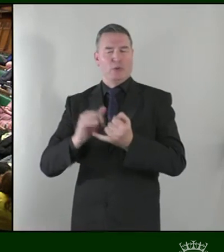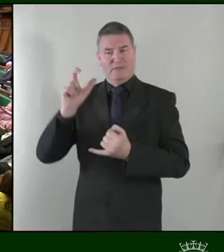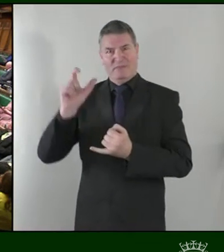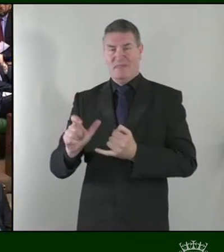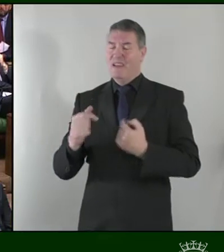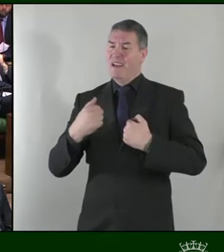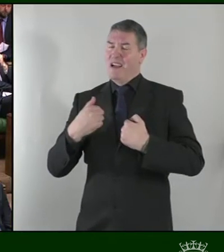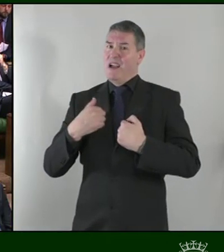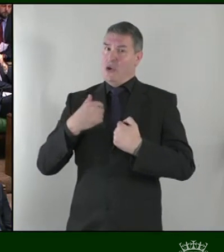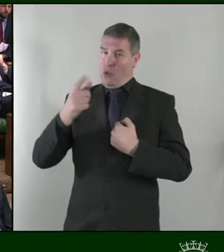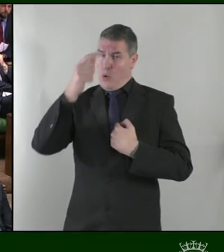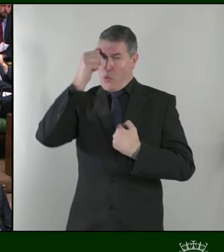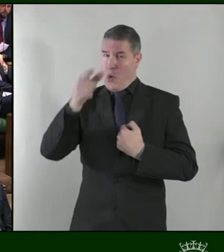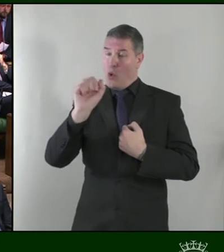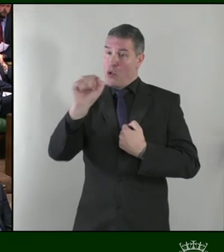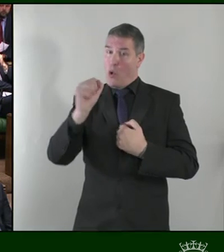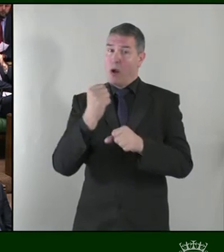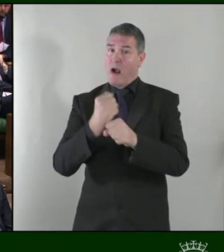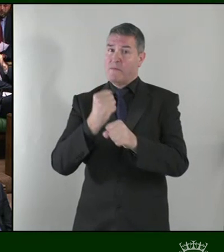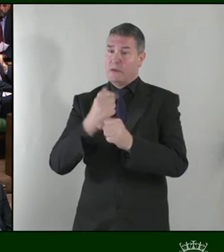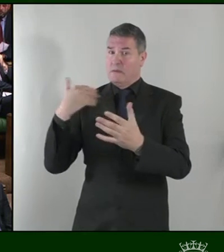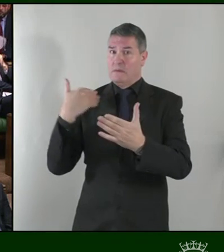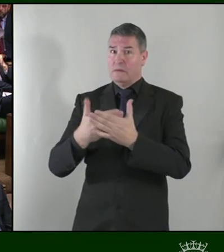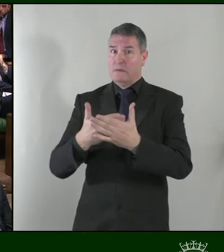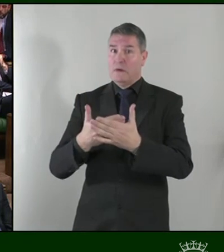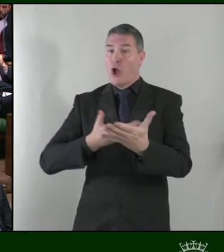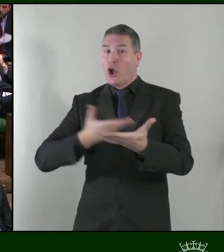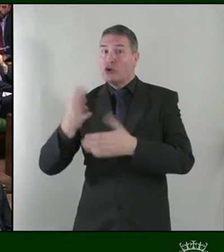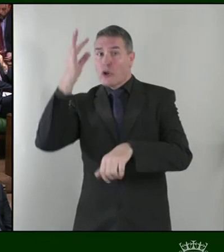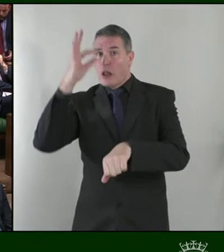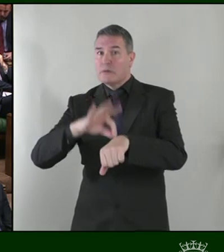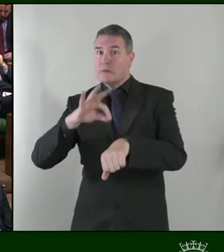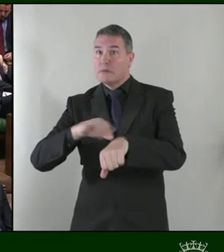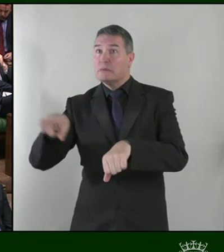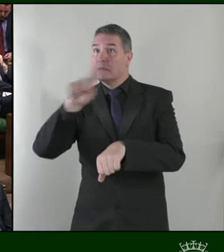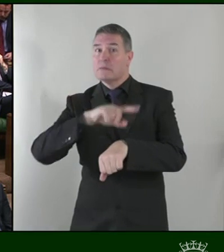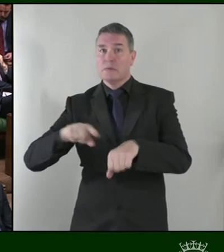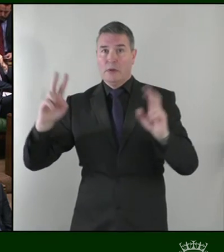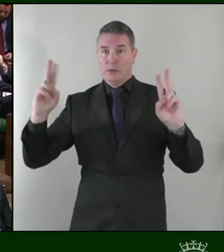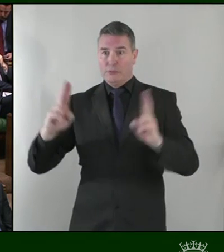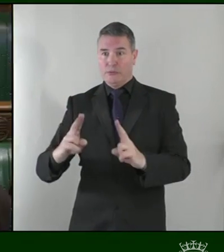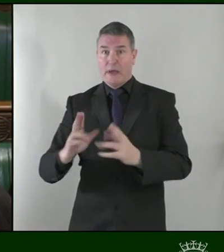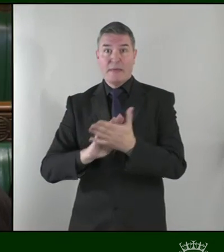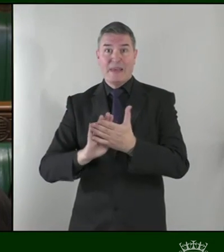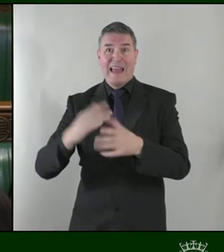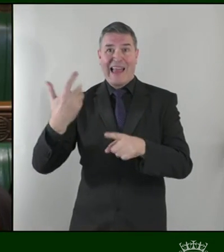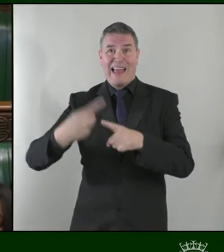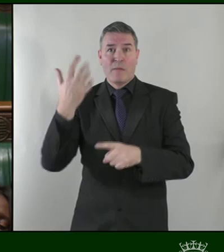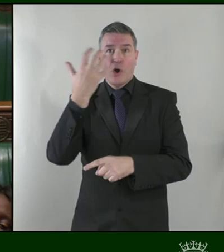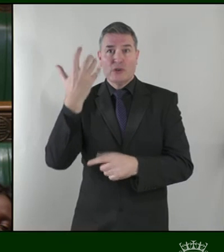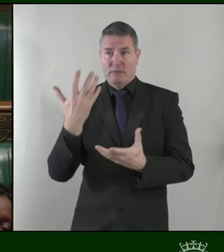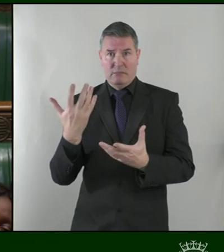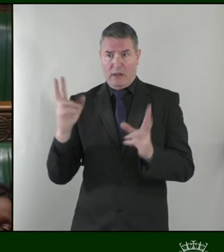The Prime Minister will know that under his Government there has been a mass shortage of consultants across the UK, leading to strain on our A&E services.